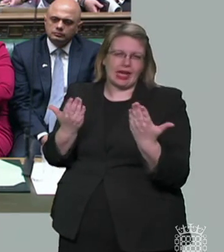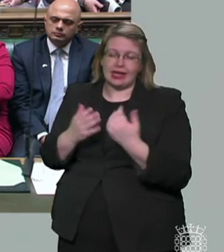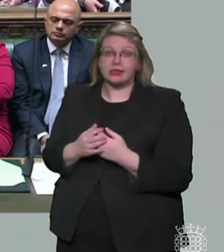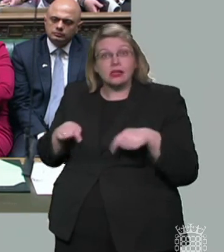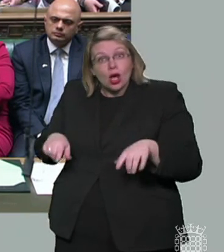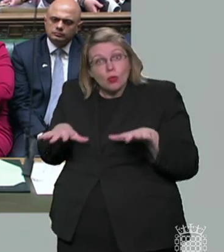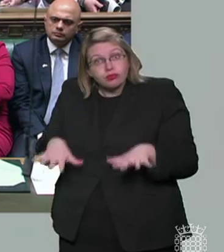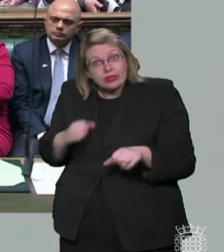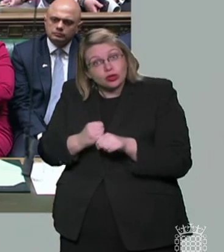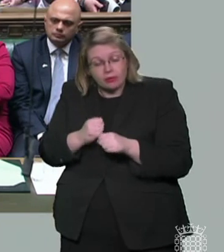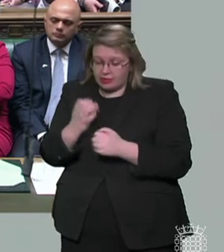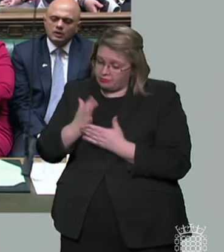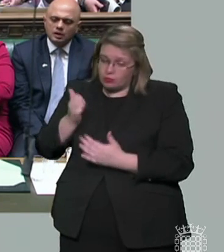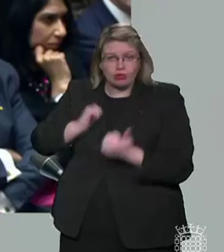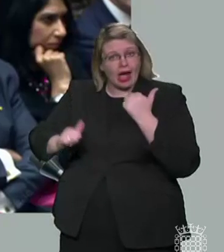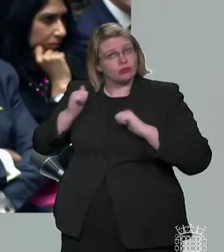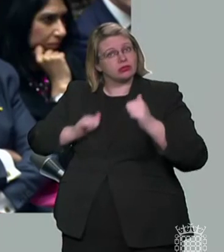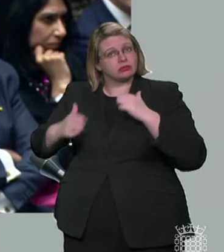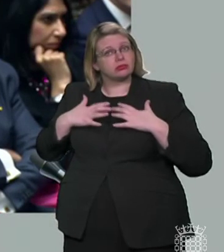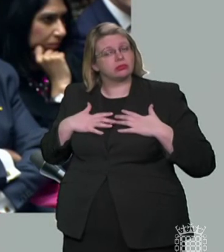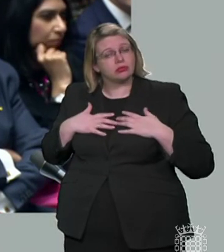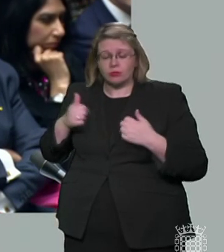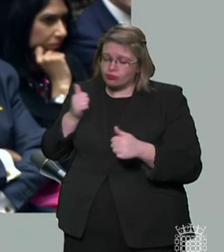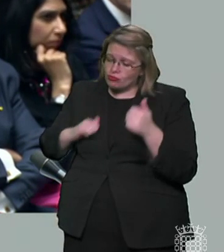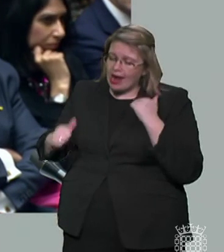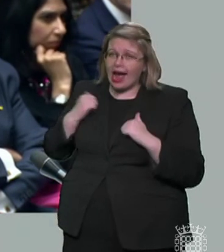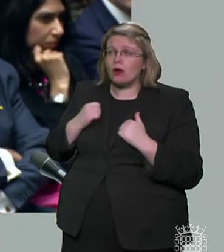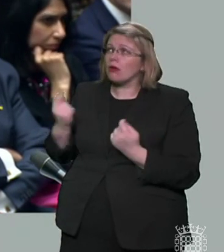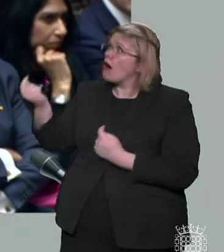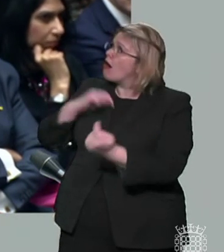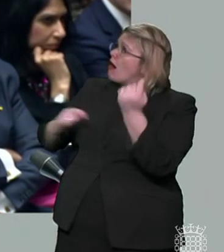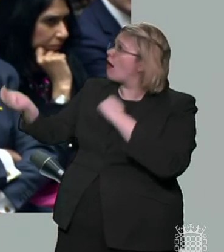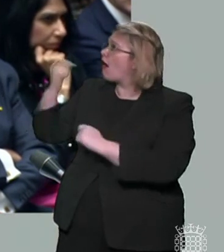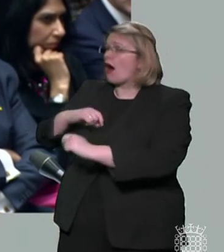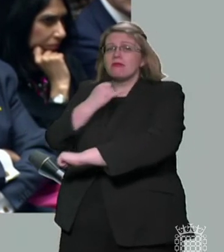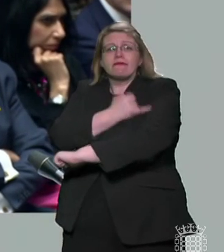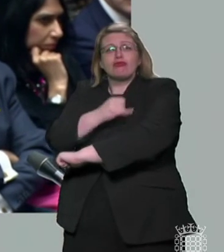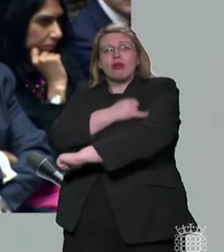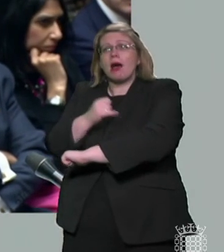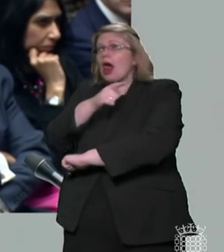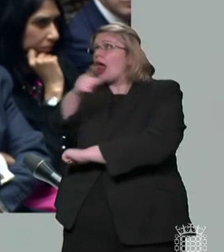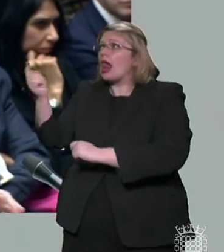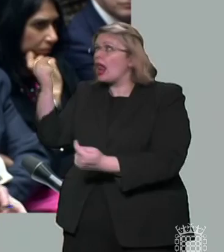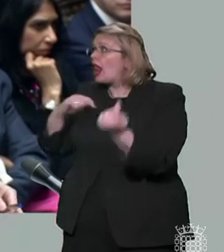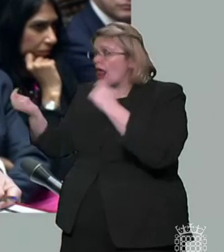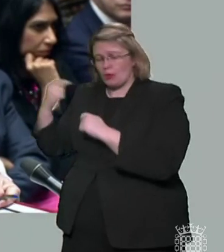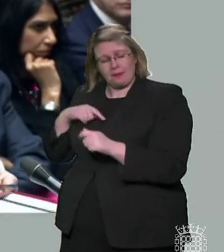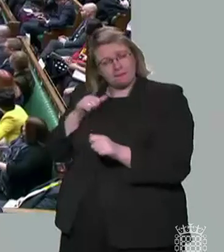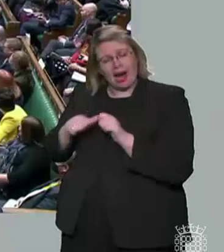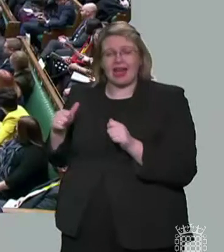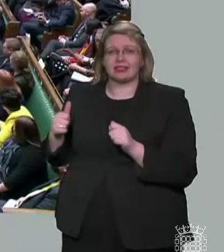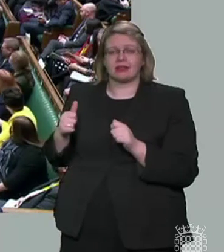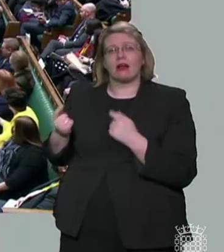This Government have a proud, proud record. We have done more to resettle vulnerable people than any other European country since 2015.